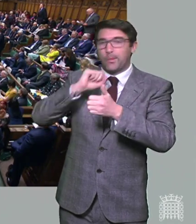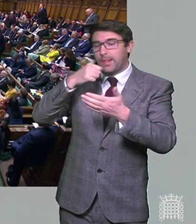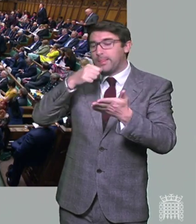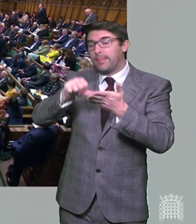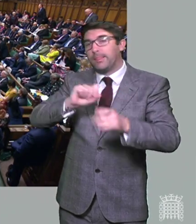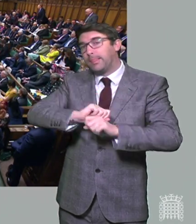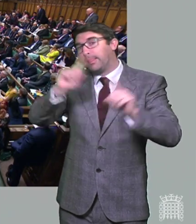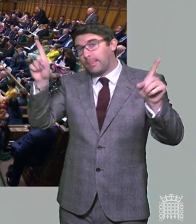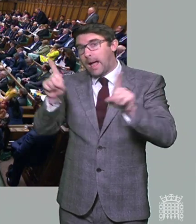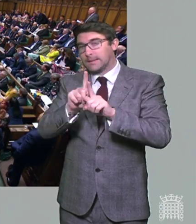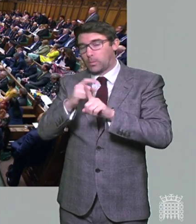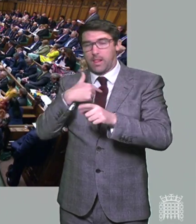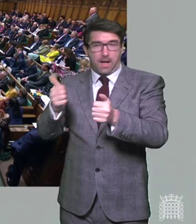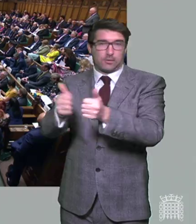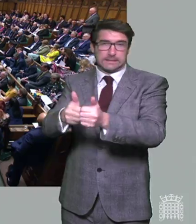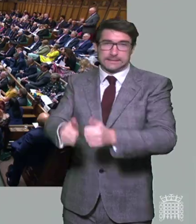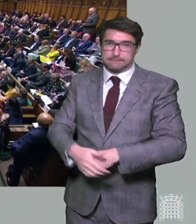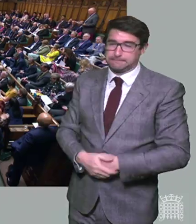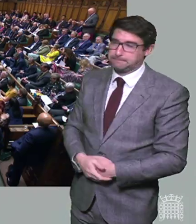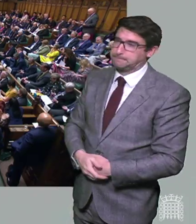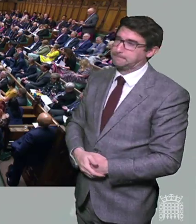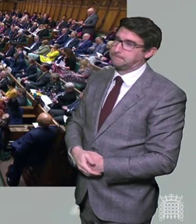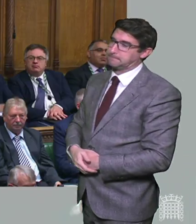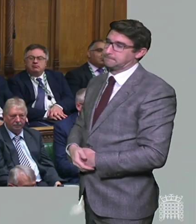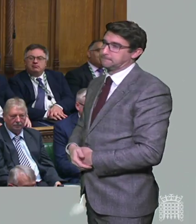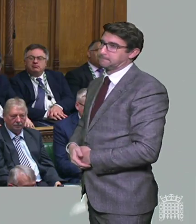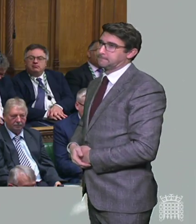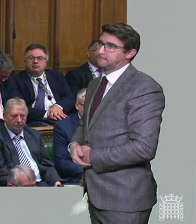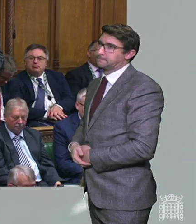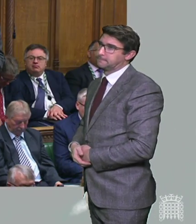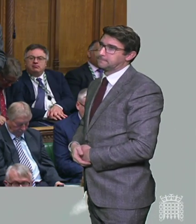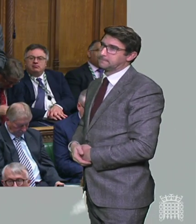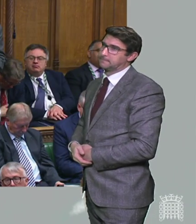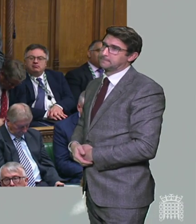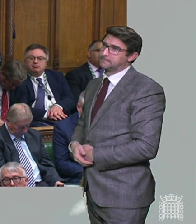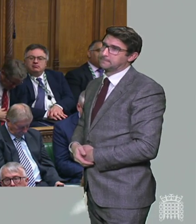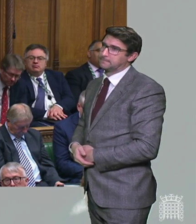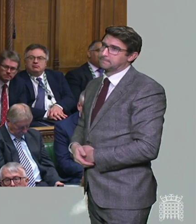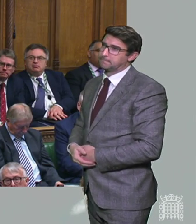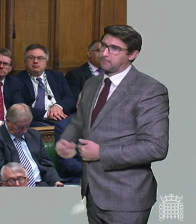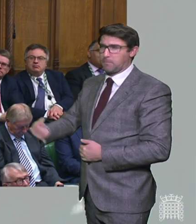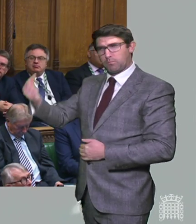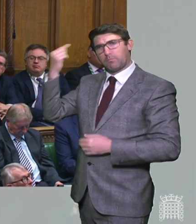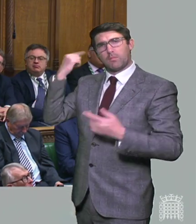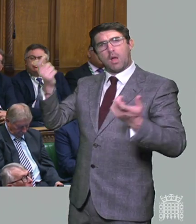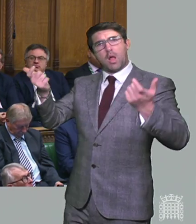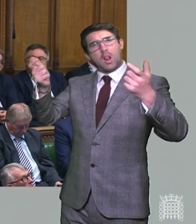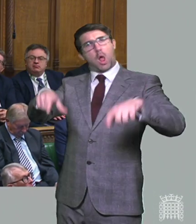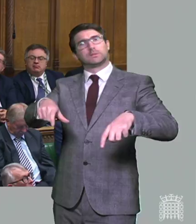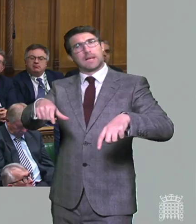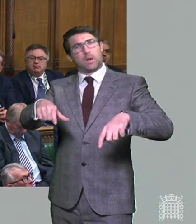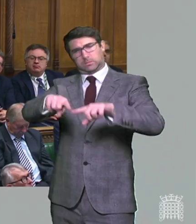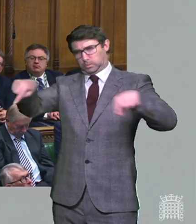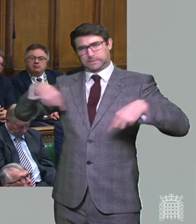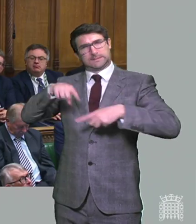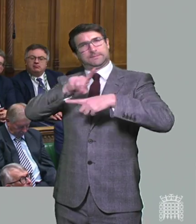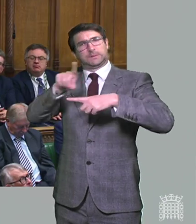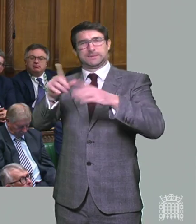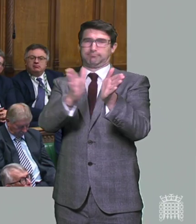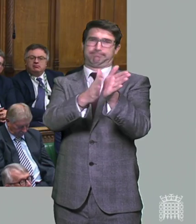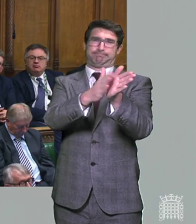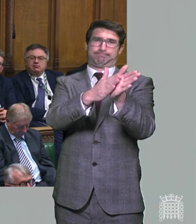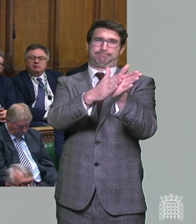During the lockdown we clapped them, and then we laid wreaths for healthcare staff who had died on the frontline.